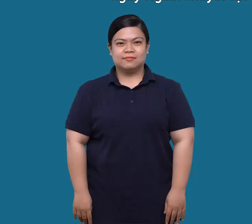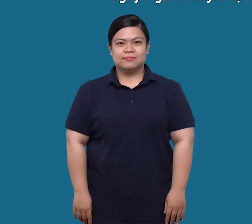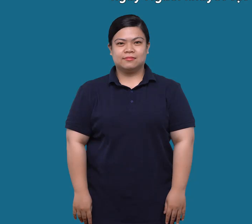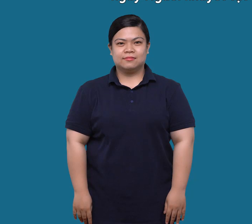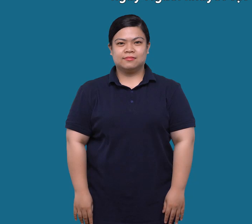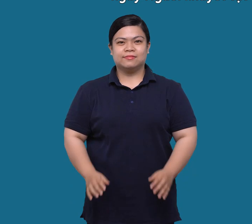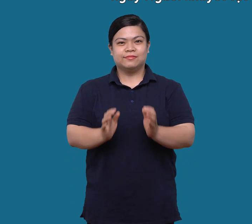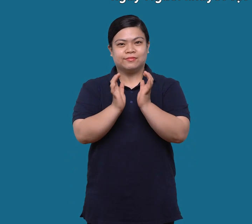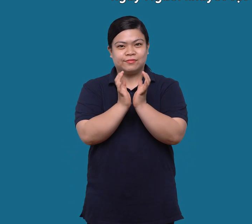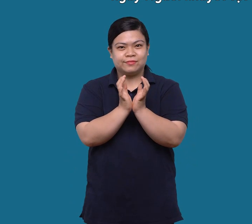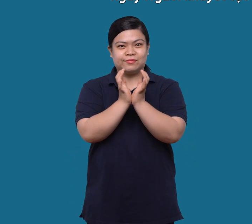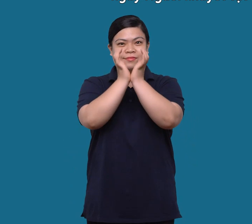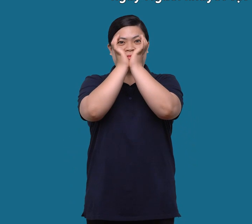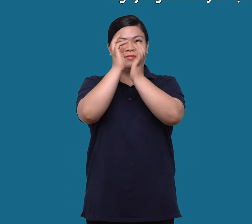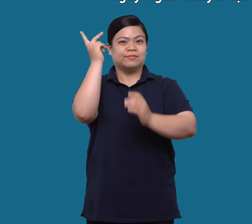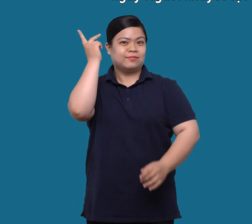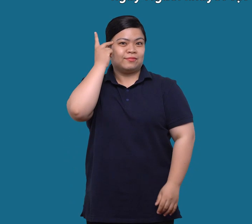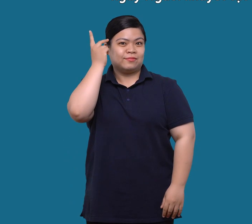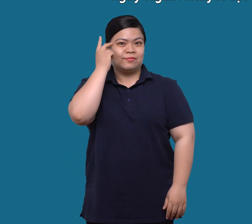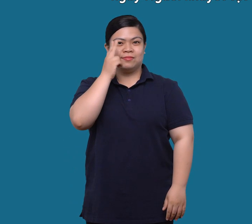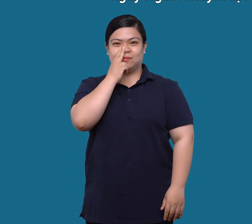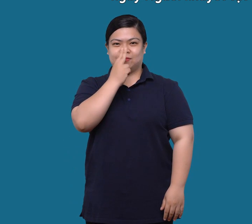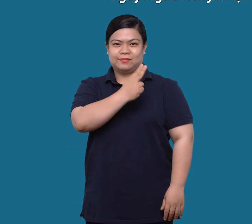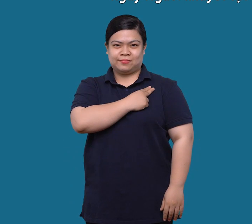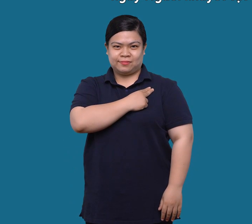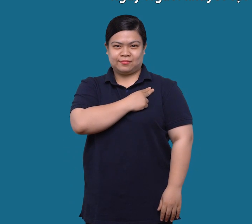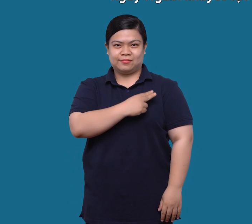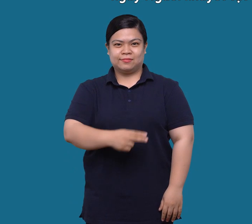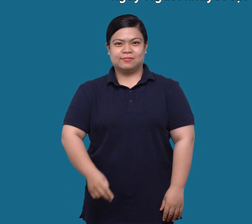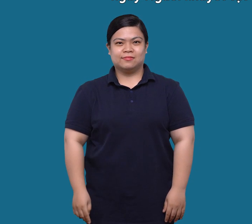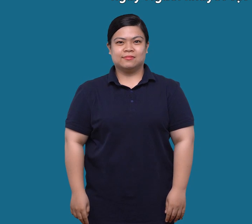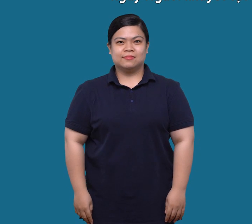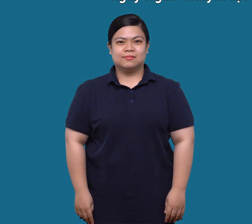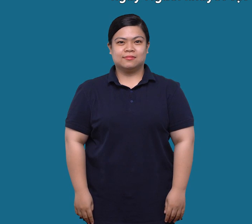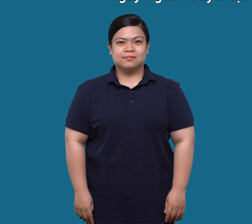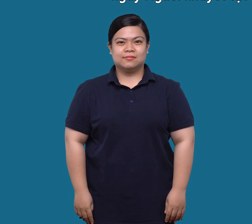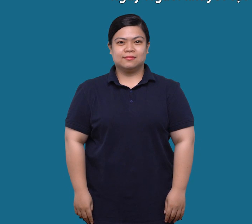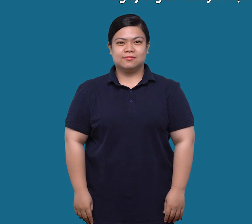ngày Người khuyết tật Việt Nam 18/4